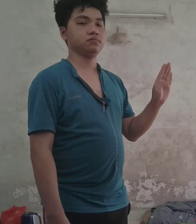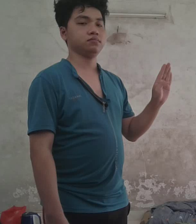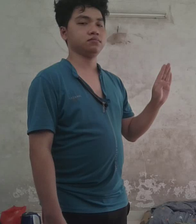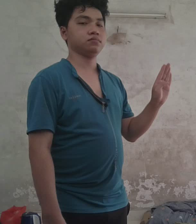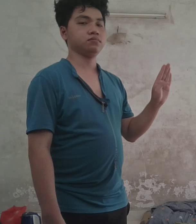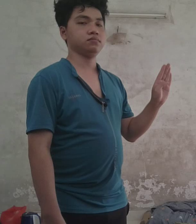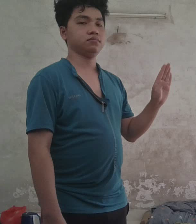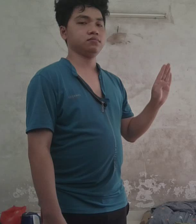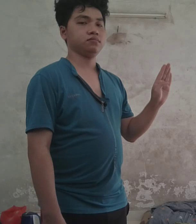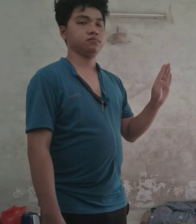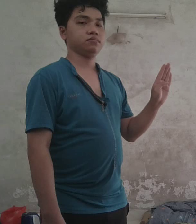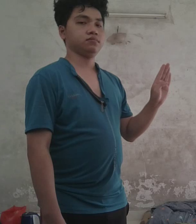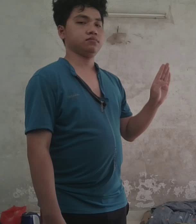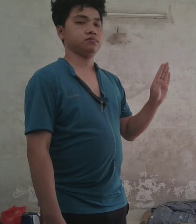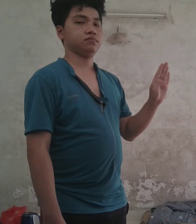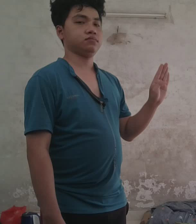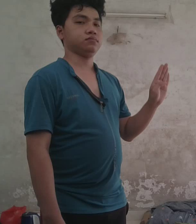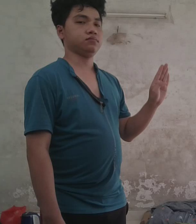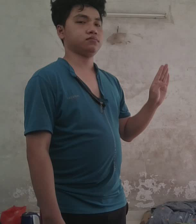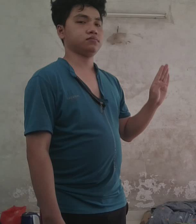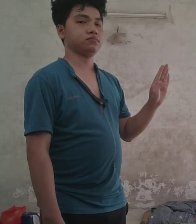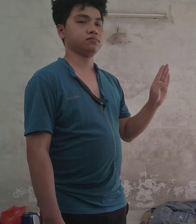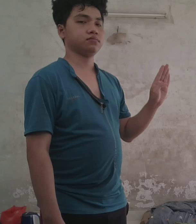b